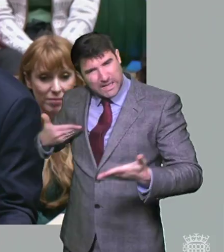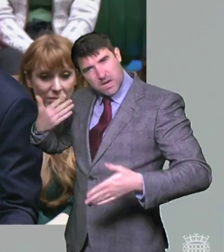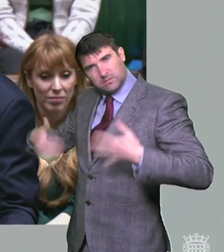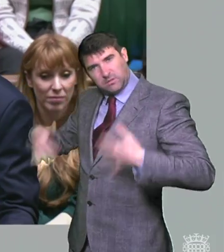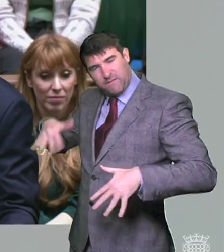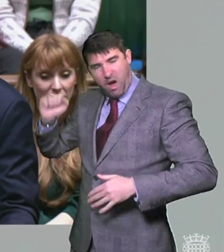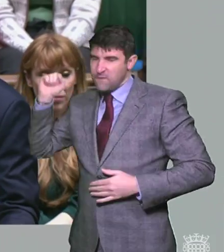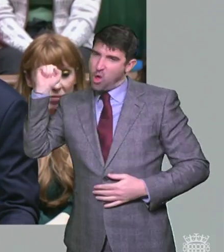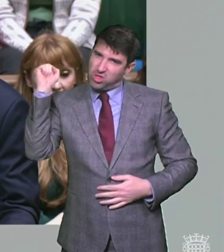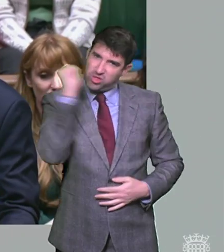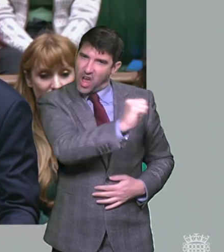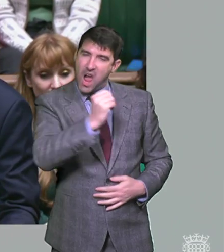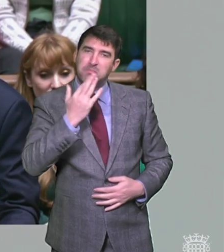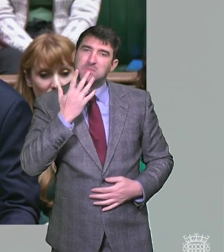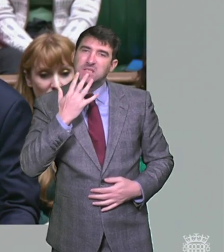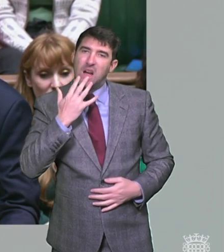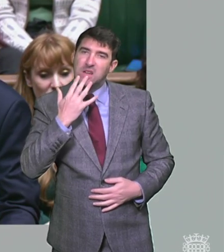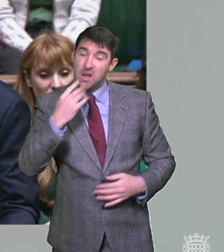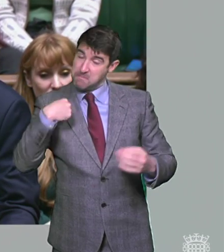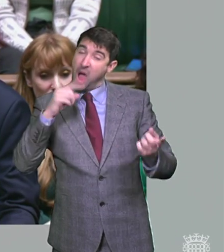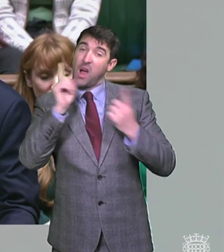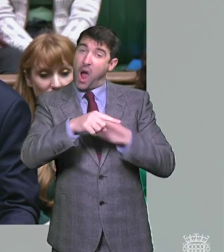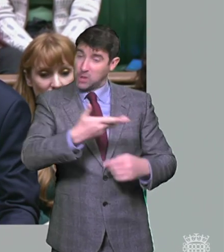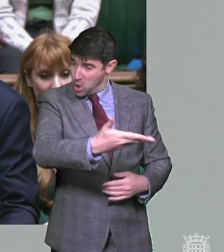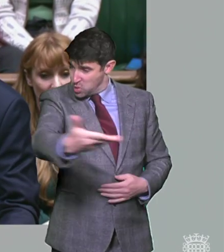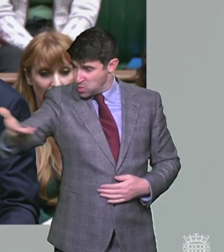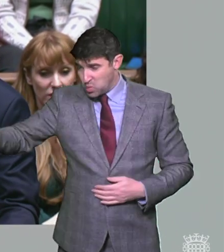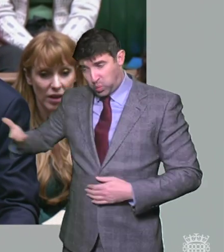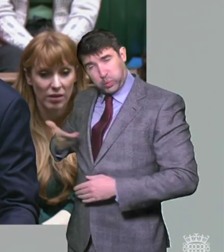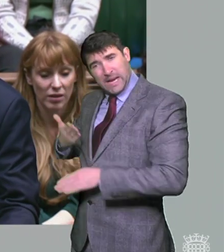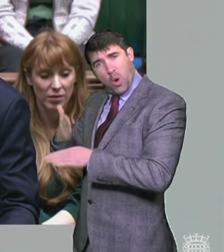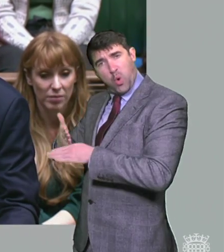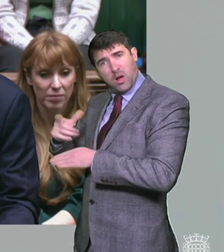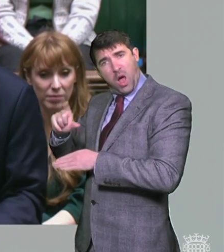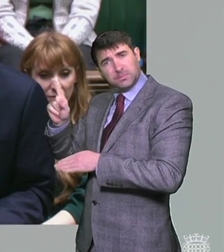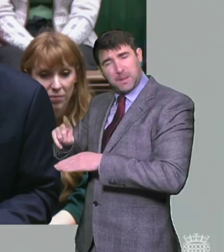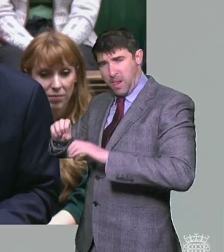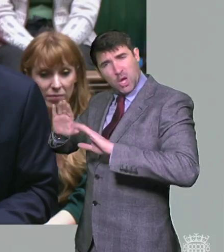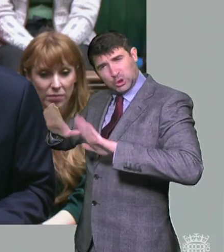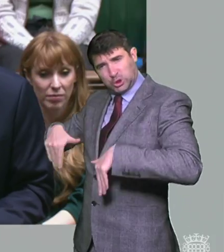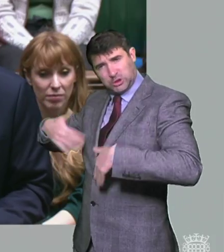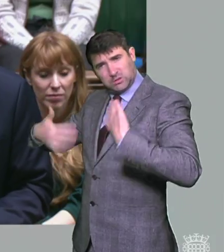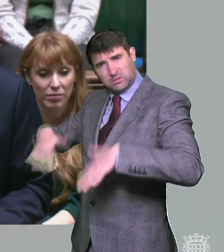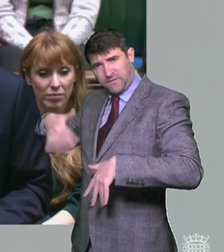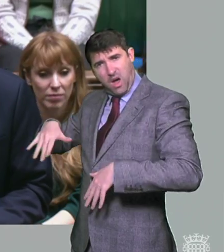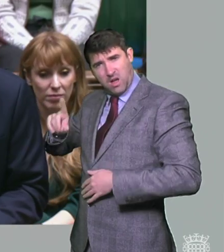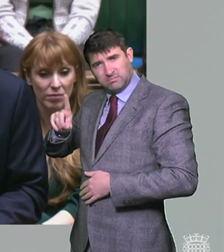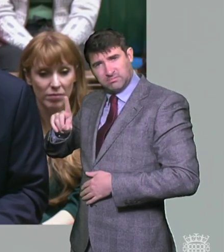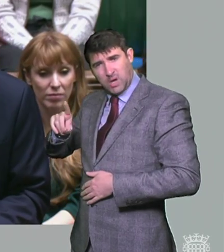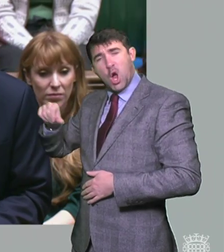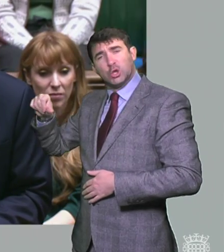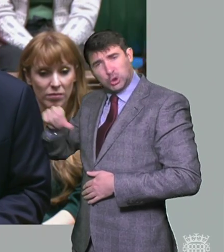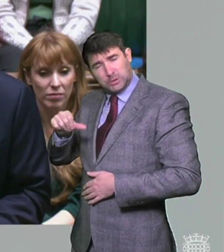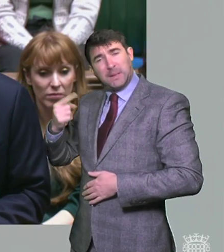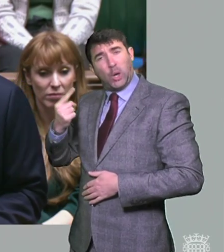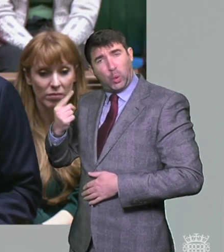I say it should not be working people, who have been hammered time and again by this lot, and those with the broadest shoulders must step up.